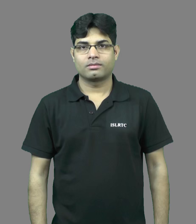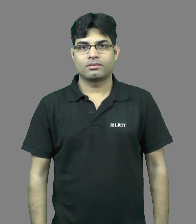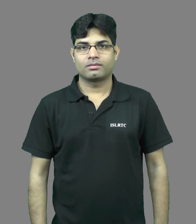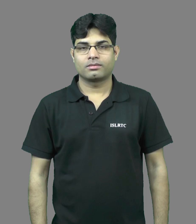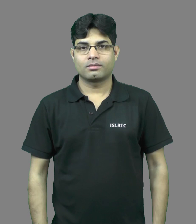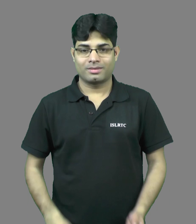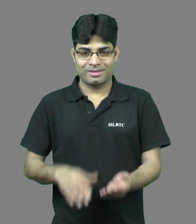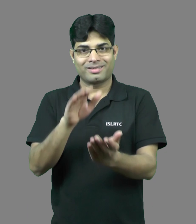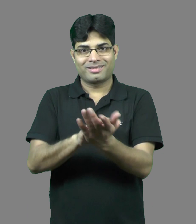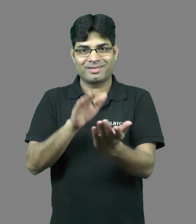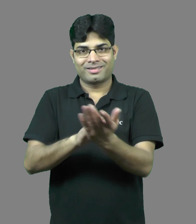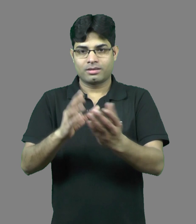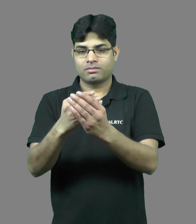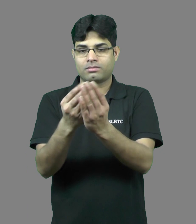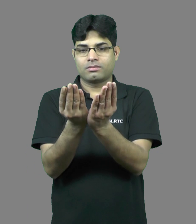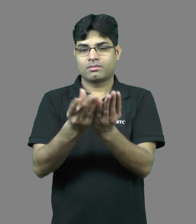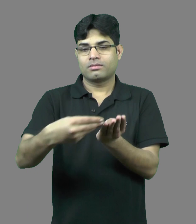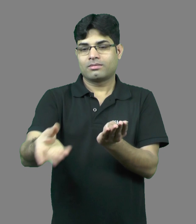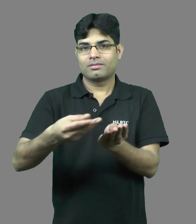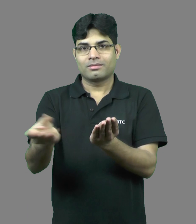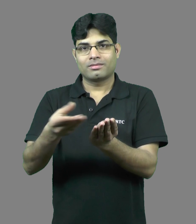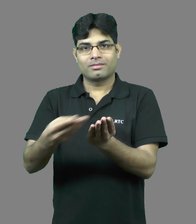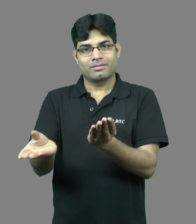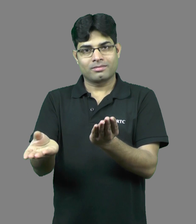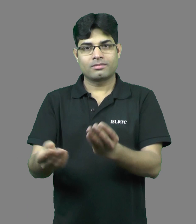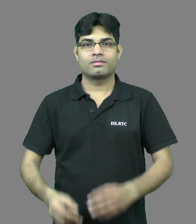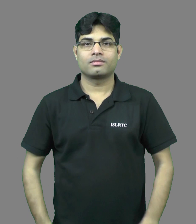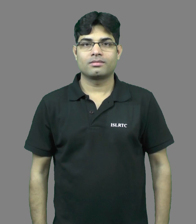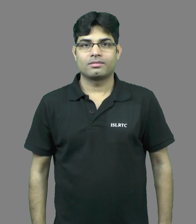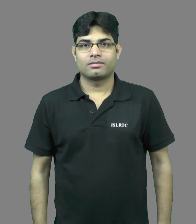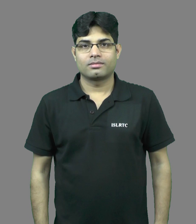Deal (Playing Cards)